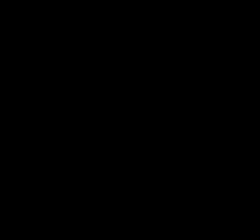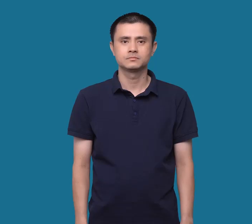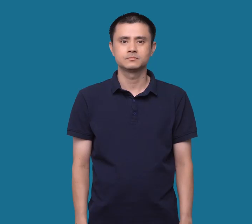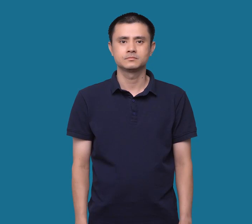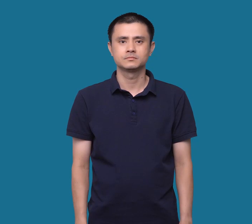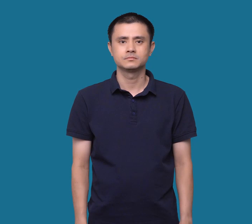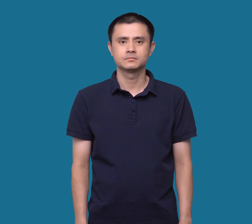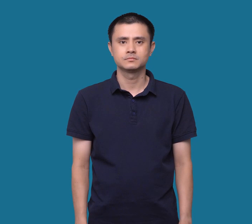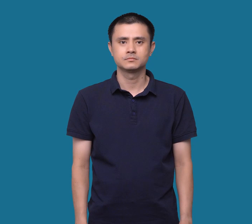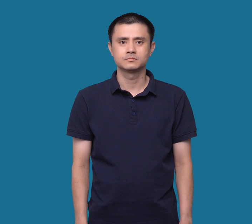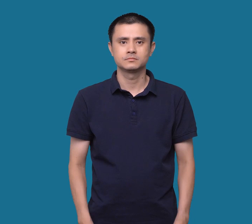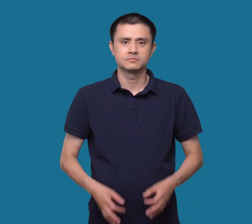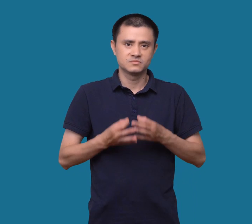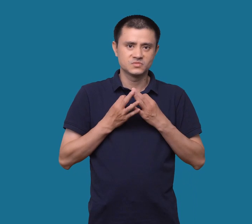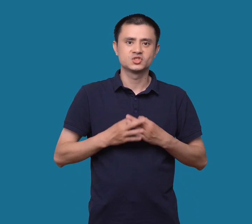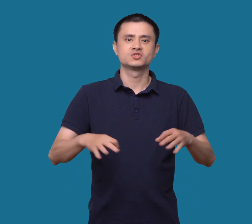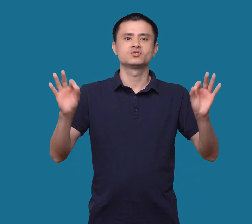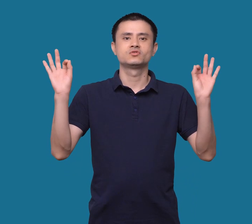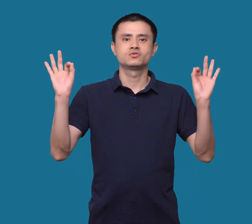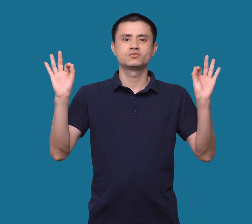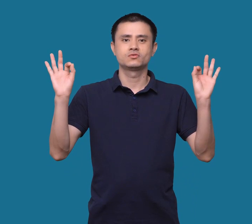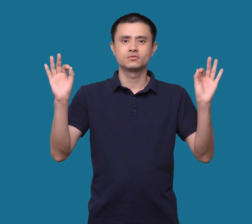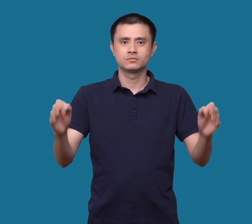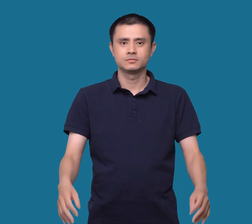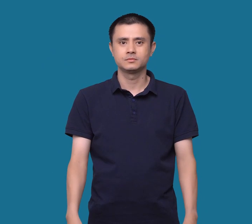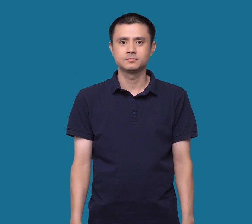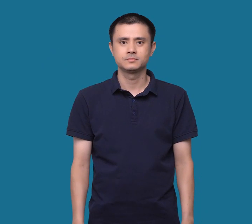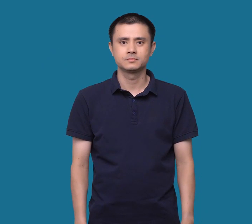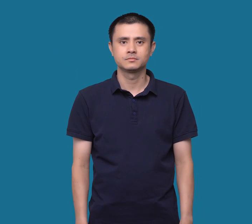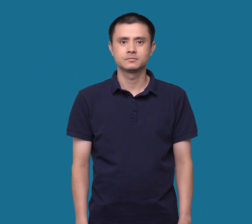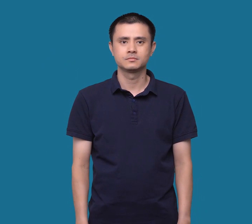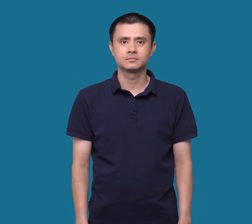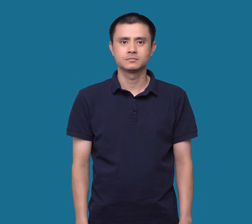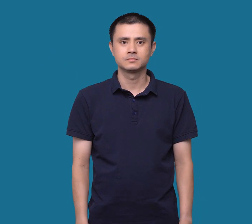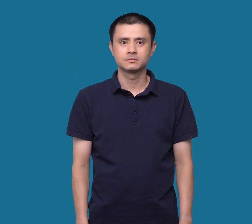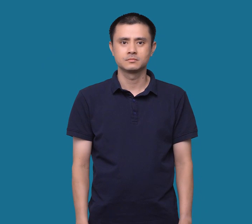tự do